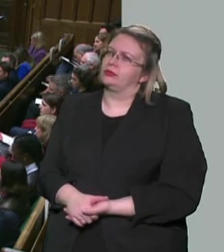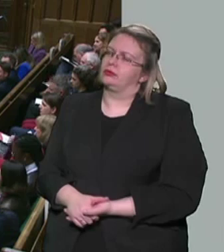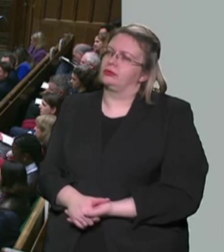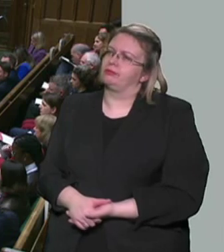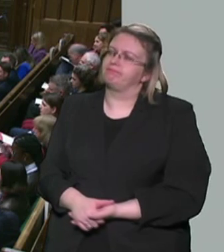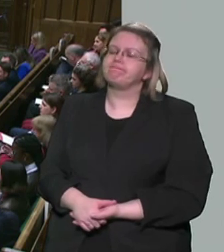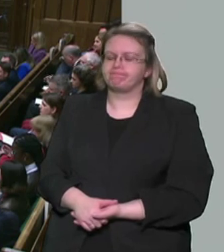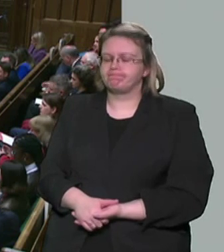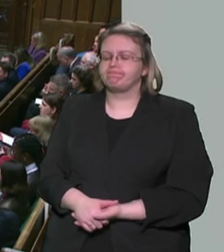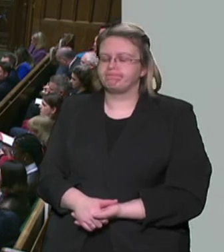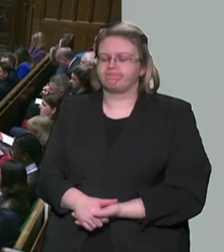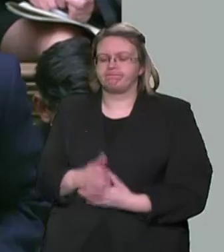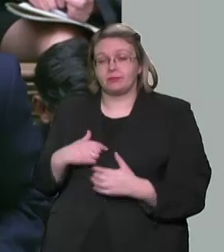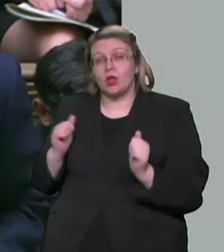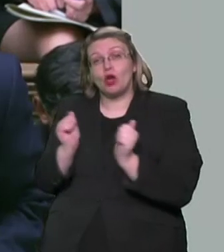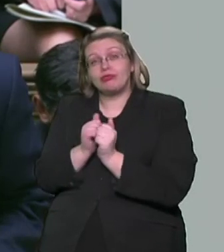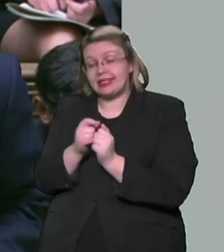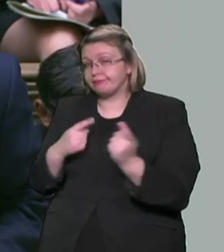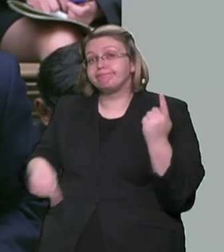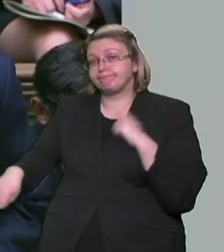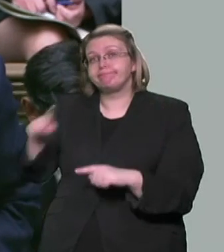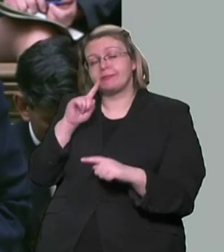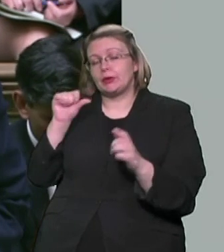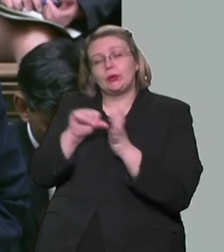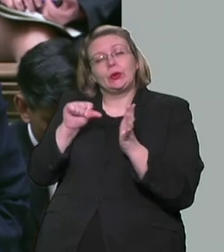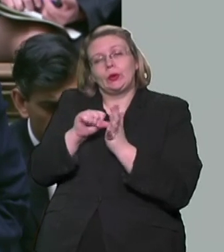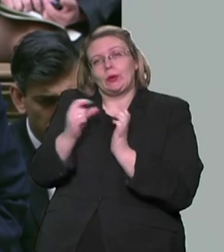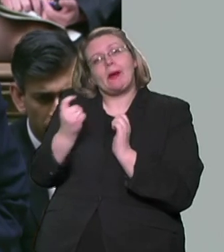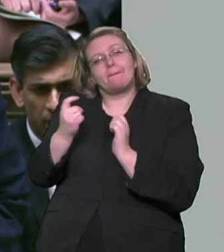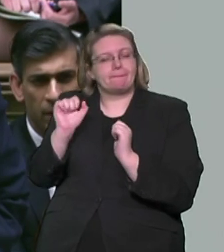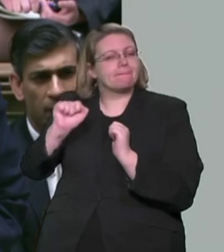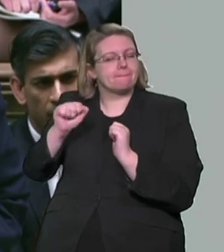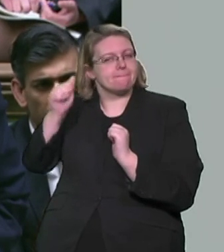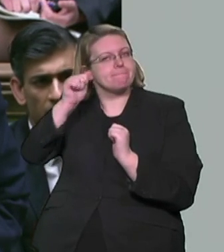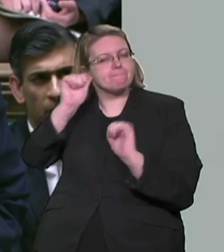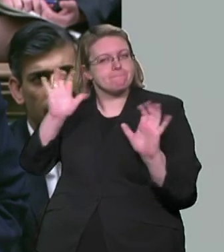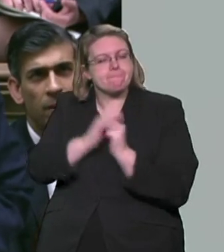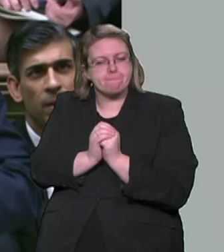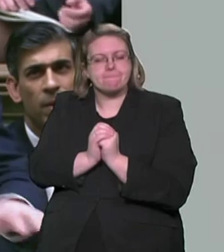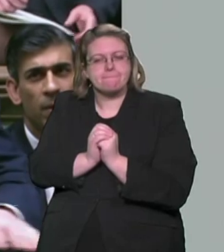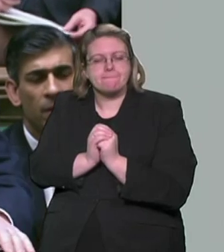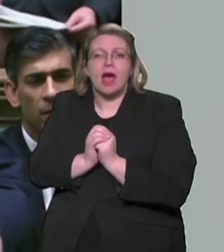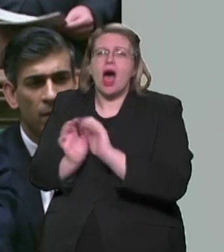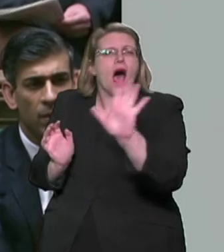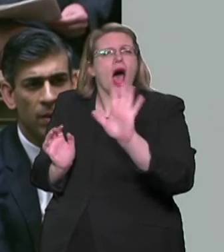I do agree that people are facing a very tough time at the moment, and we have to do everything we can.